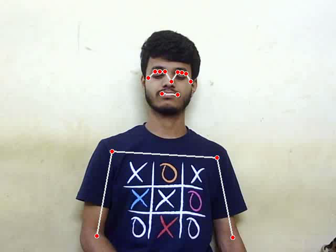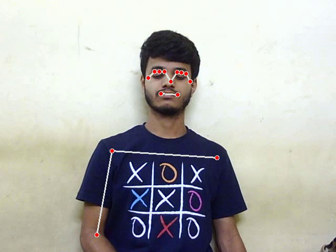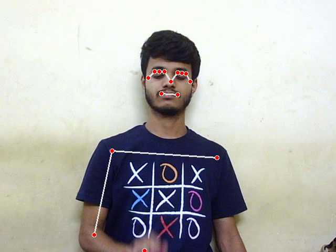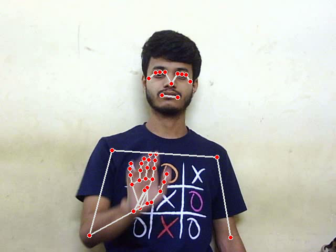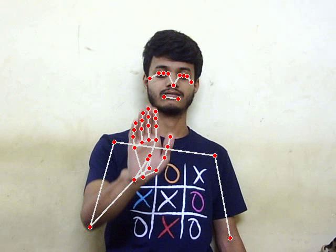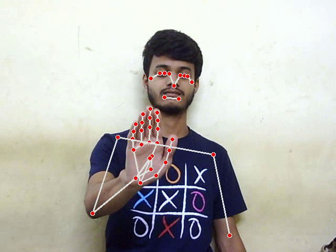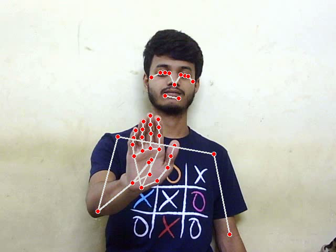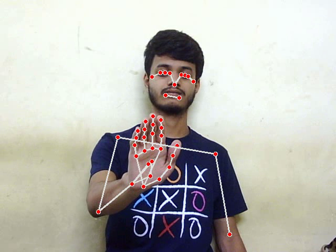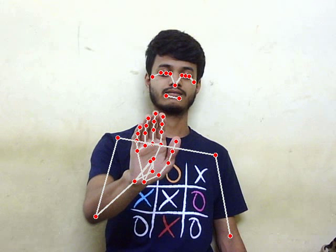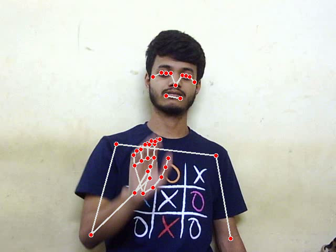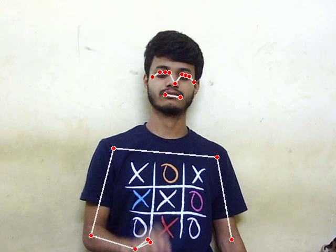your